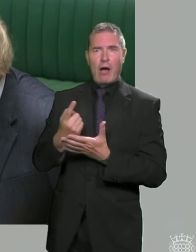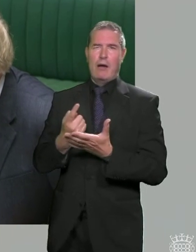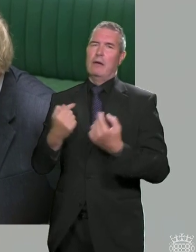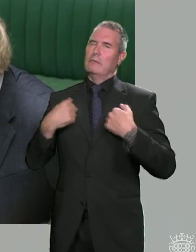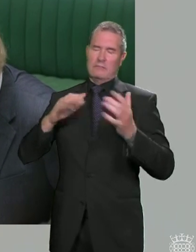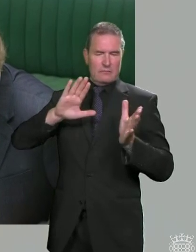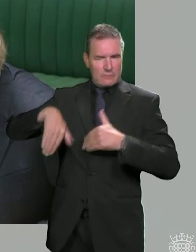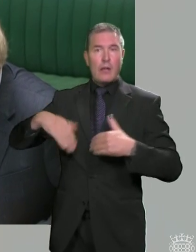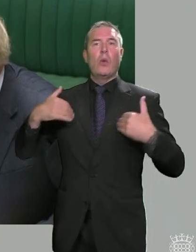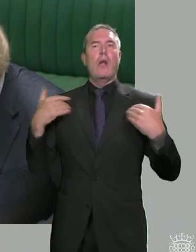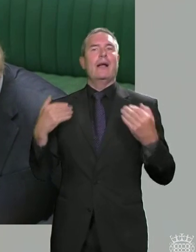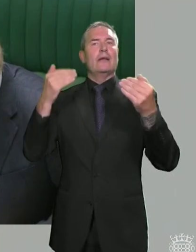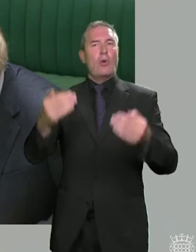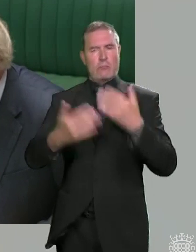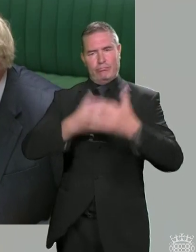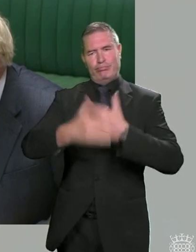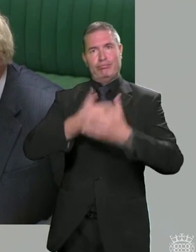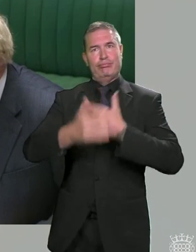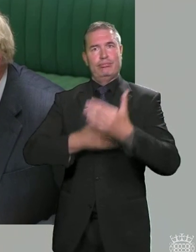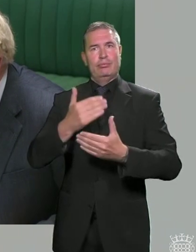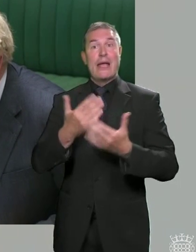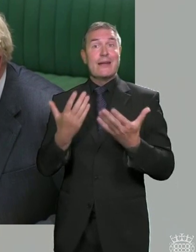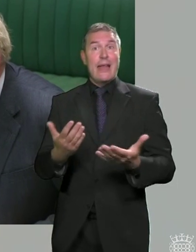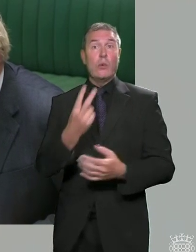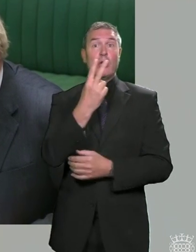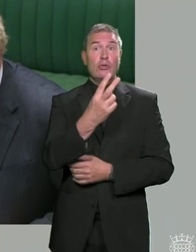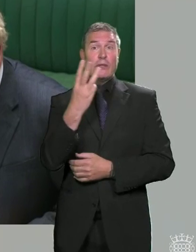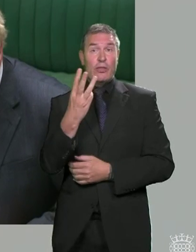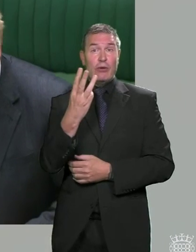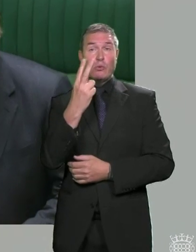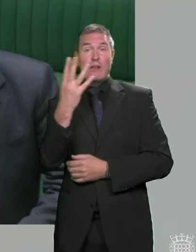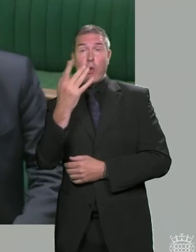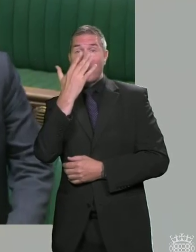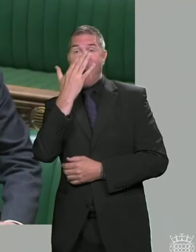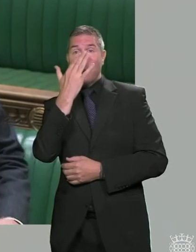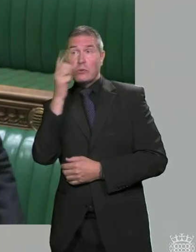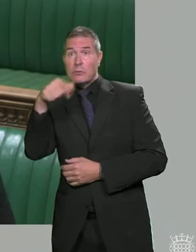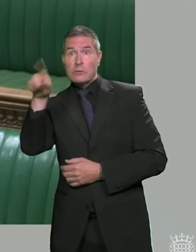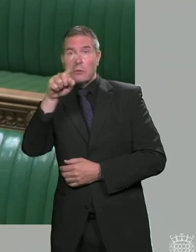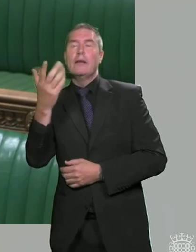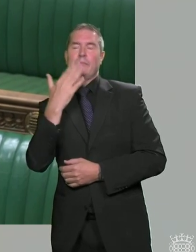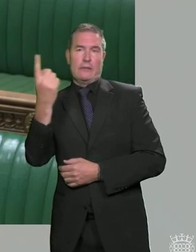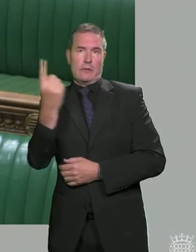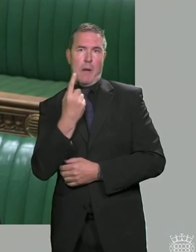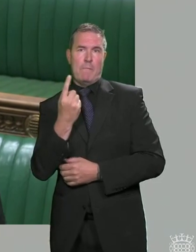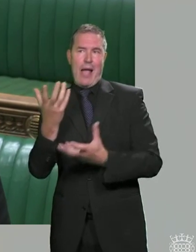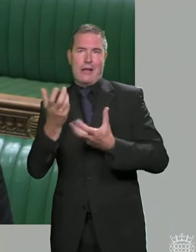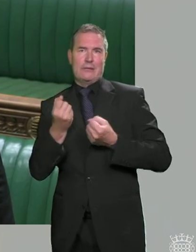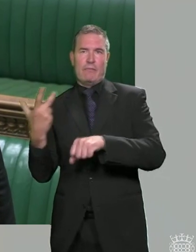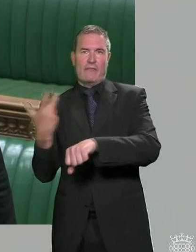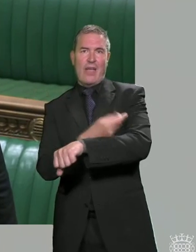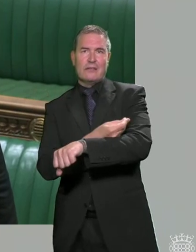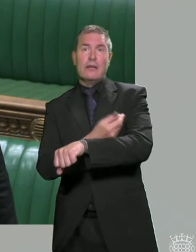We are getting on with the job. We are bringing forward now 23 and 24-year-olds and asking them to come forward for their vaccines.